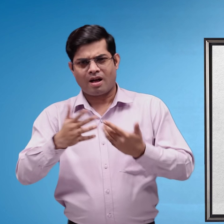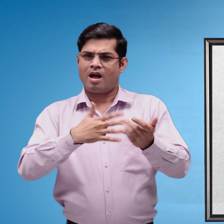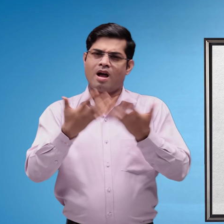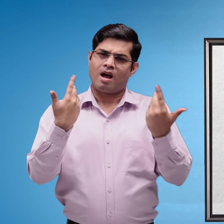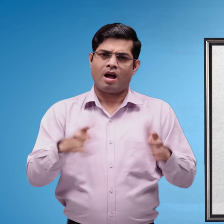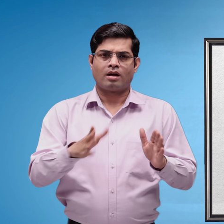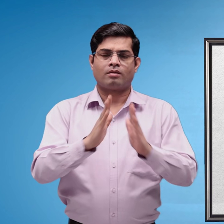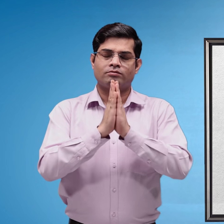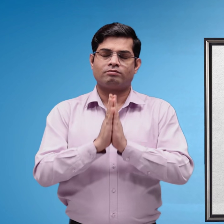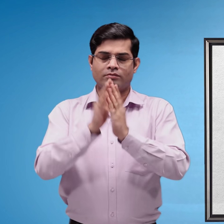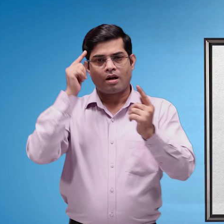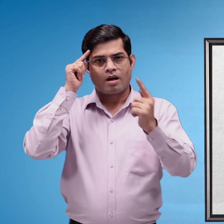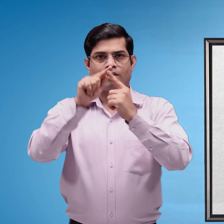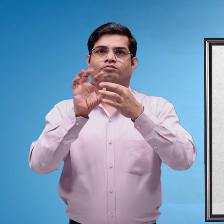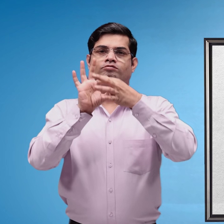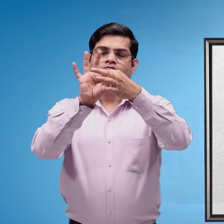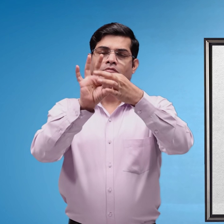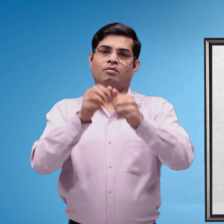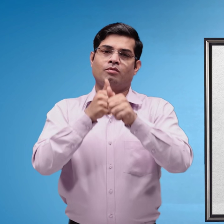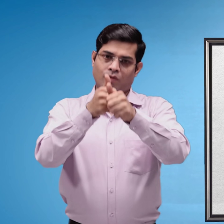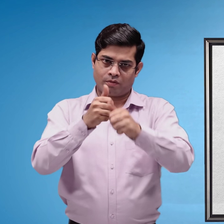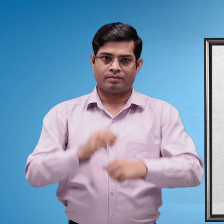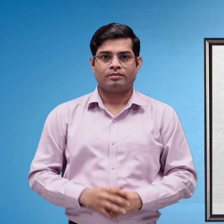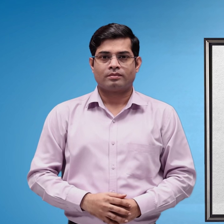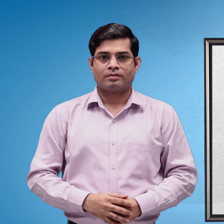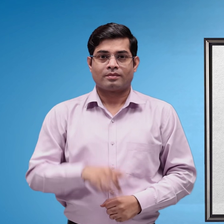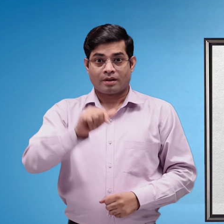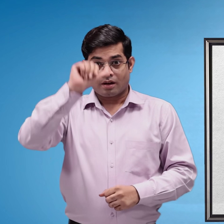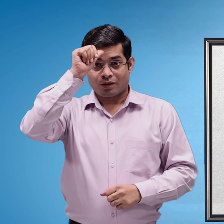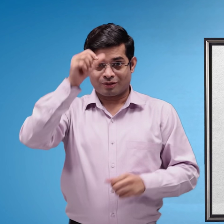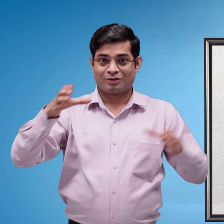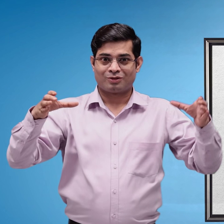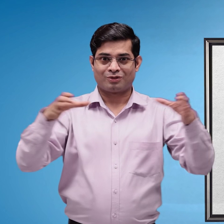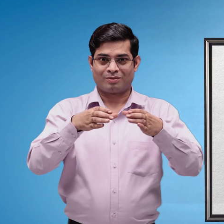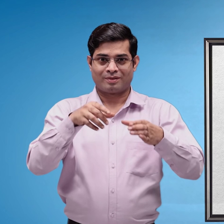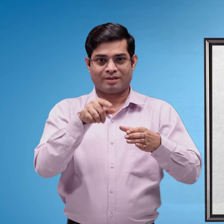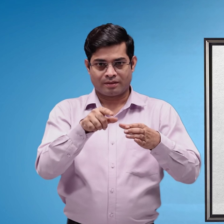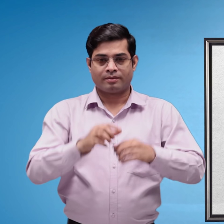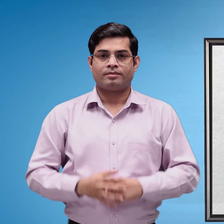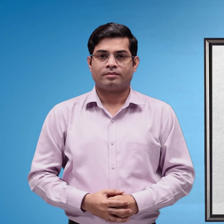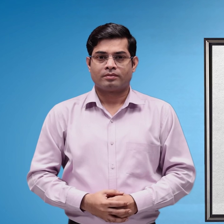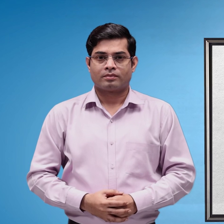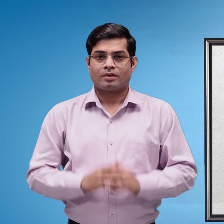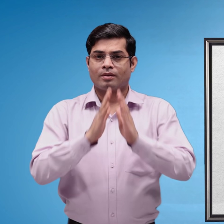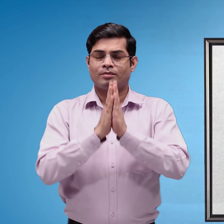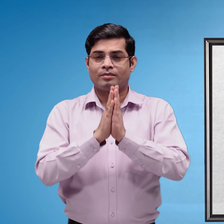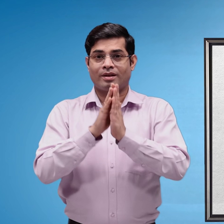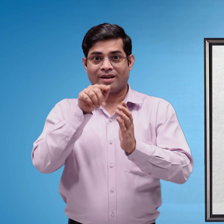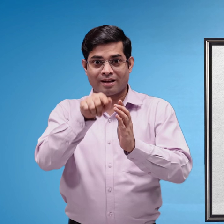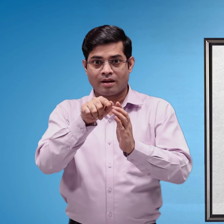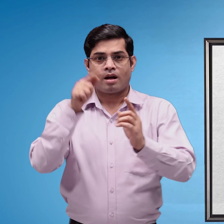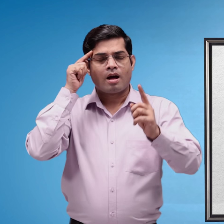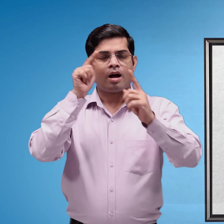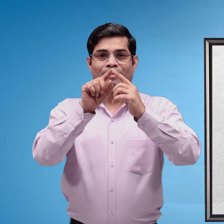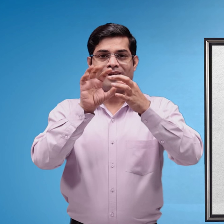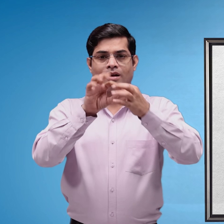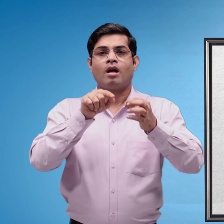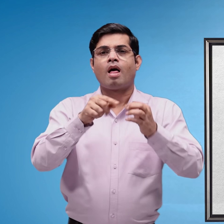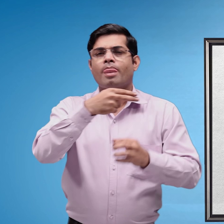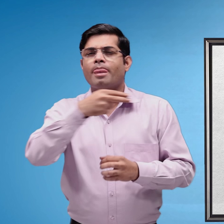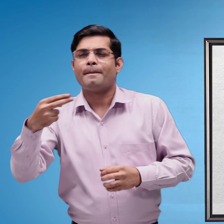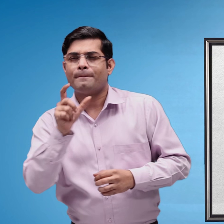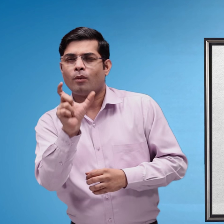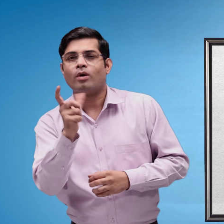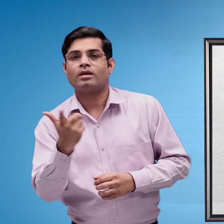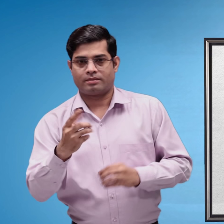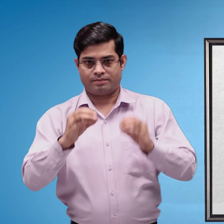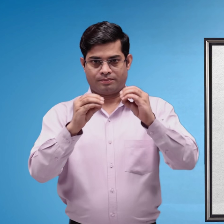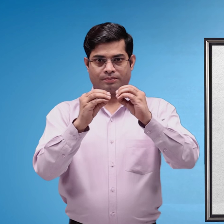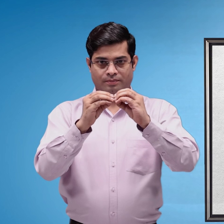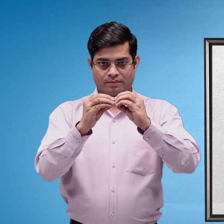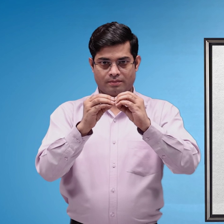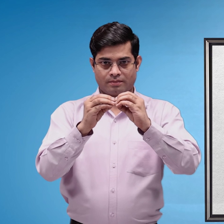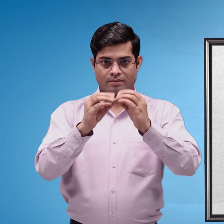man or woman, could follow the path of Bhakti. The idea of Bhakti is present in the Bhagavad Gita,